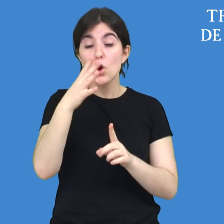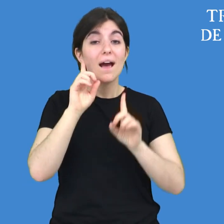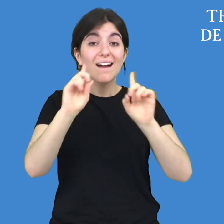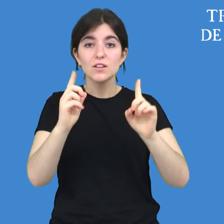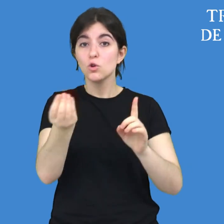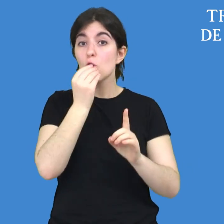caso